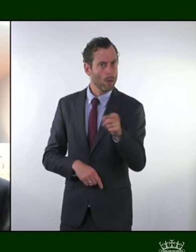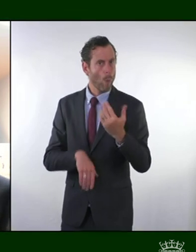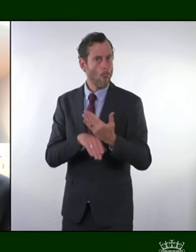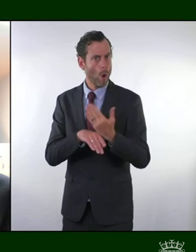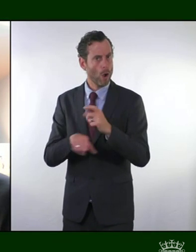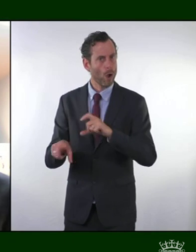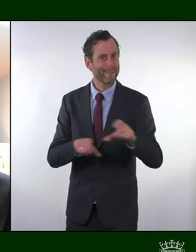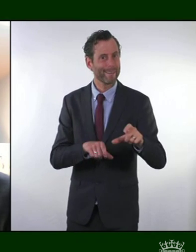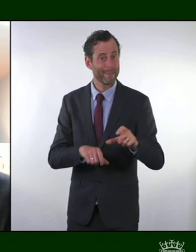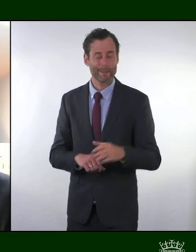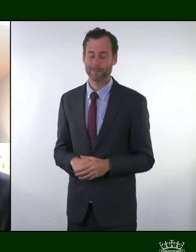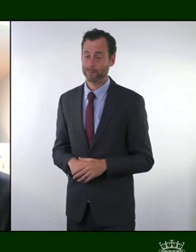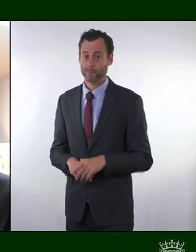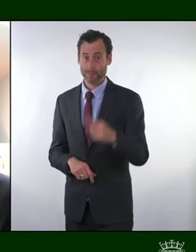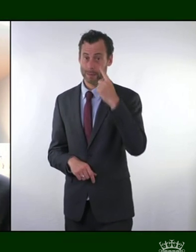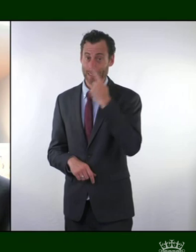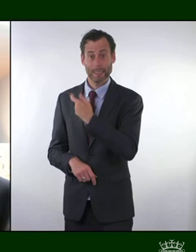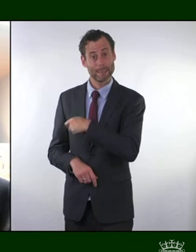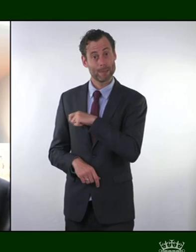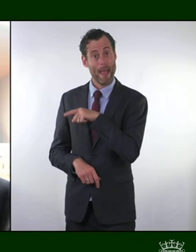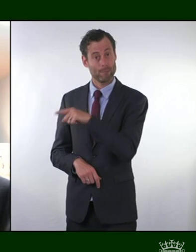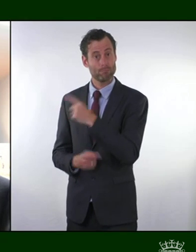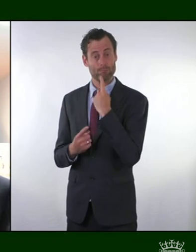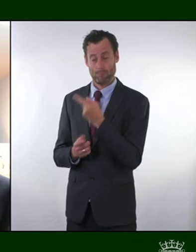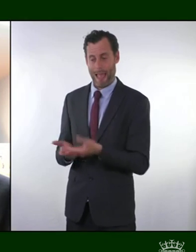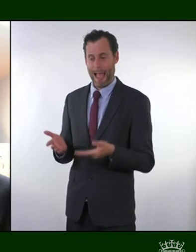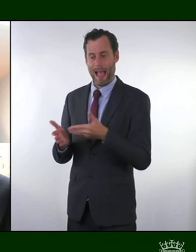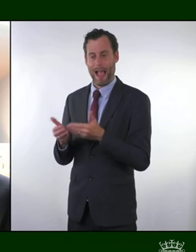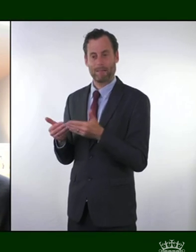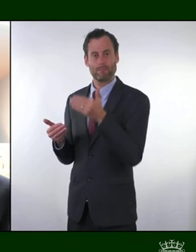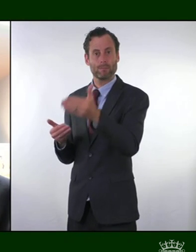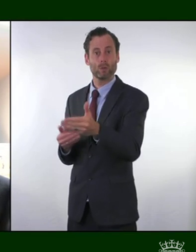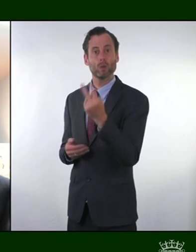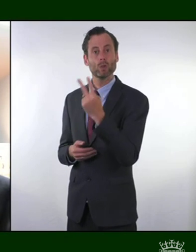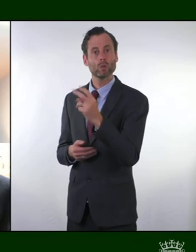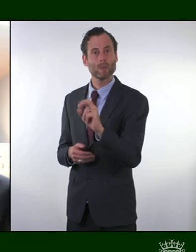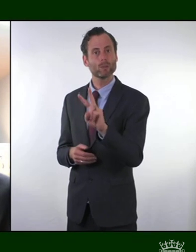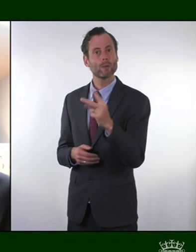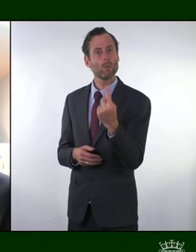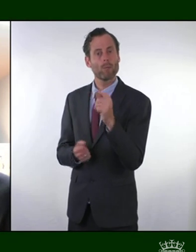Just this week, we have seen Spain look to extending furlough scheme into 2021.